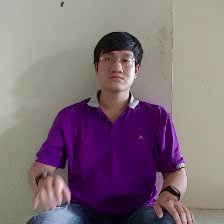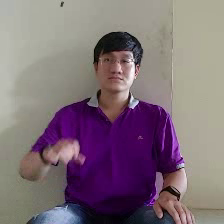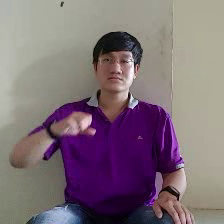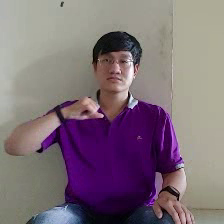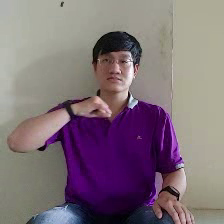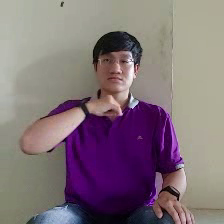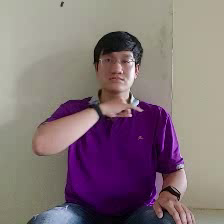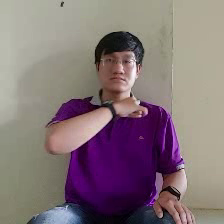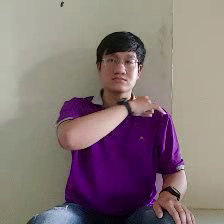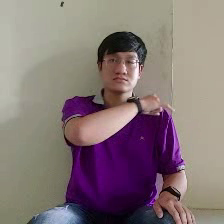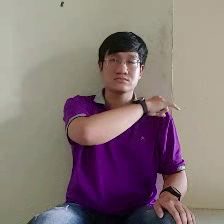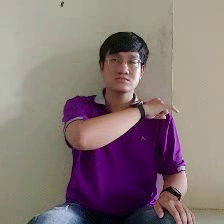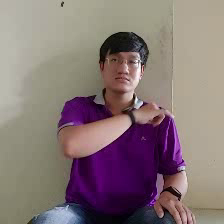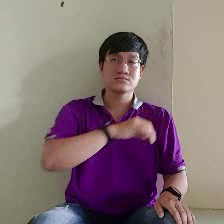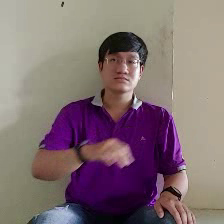Virus